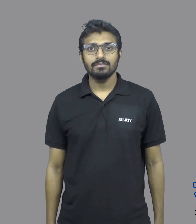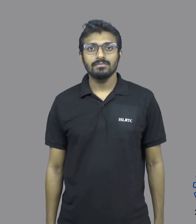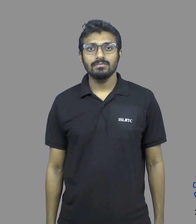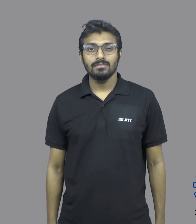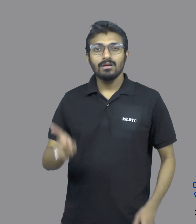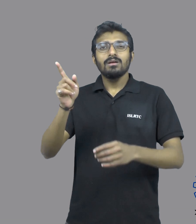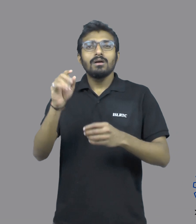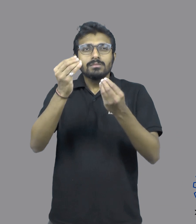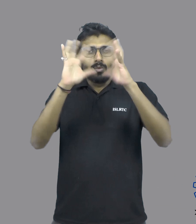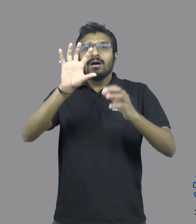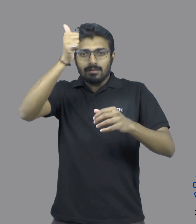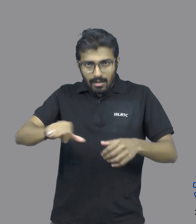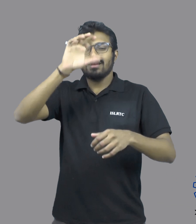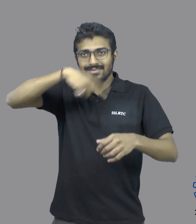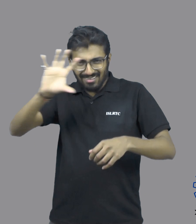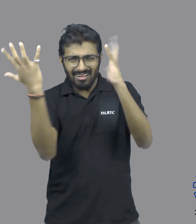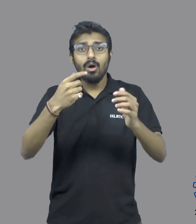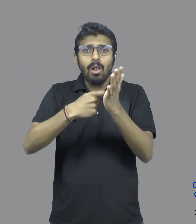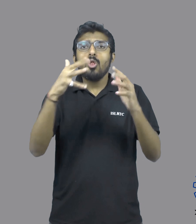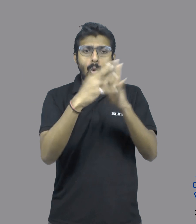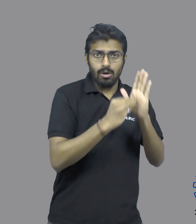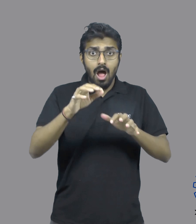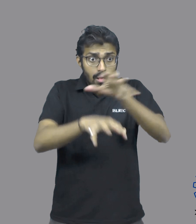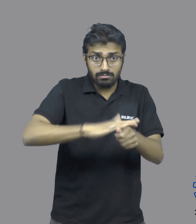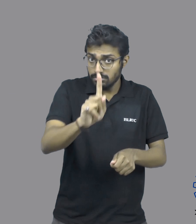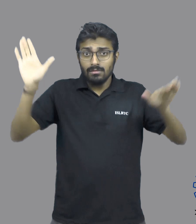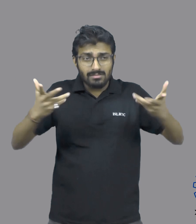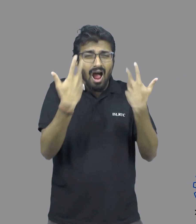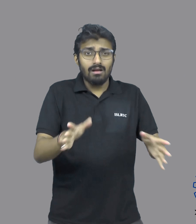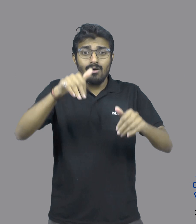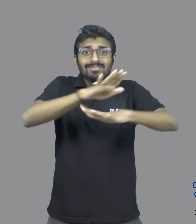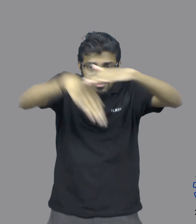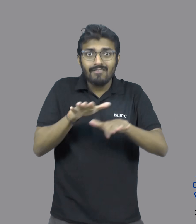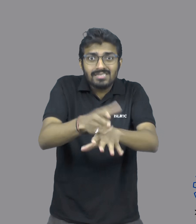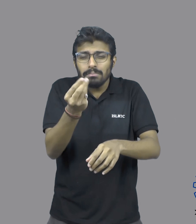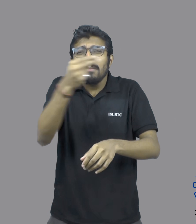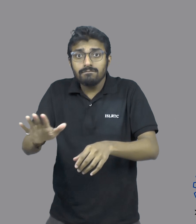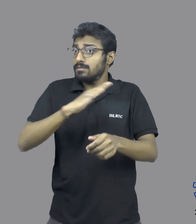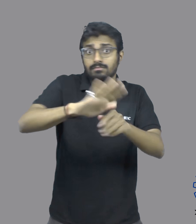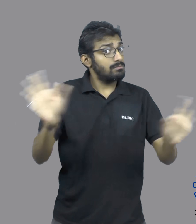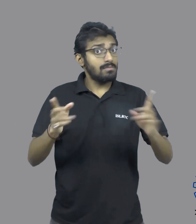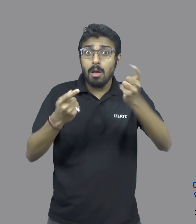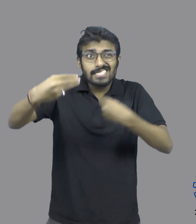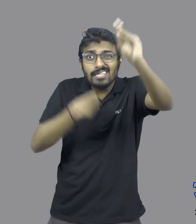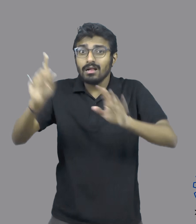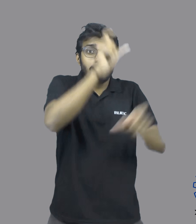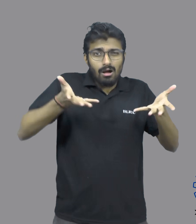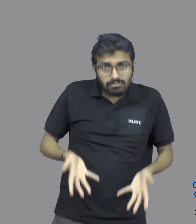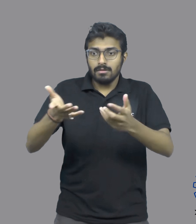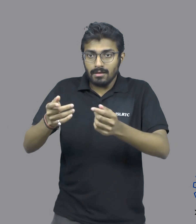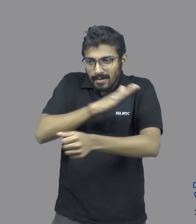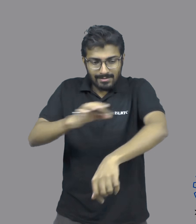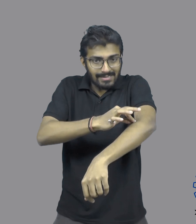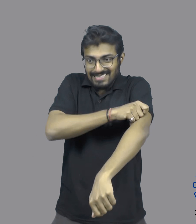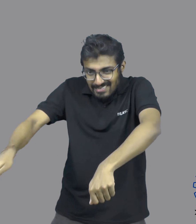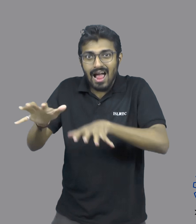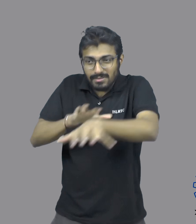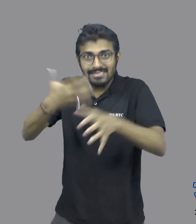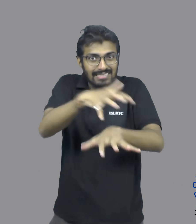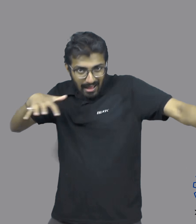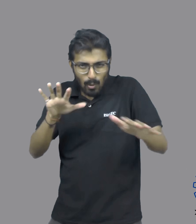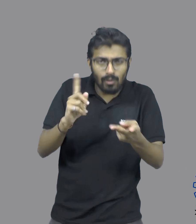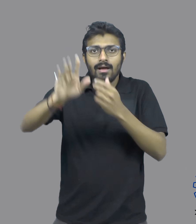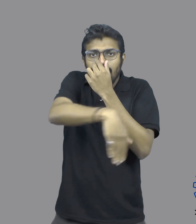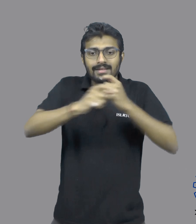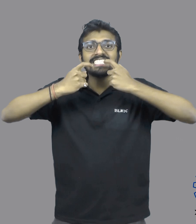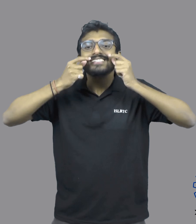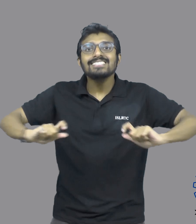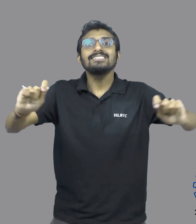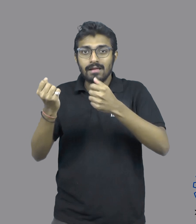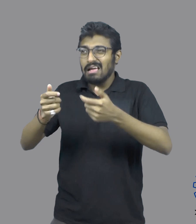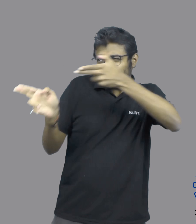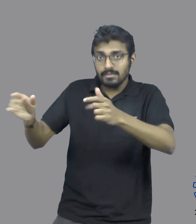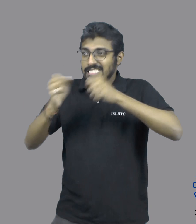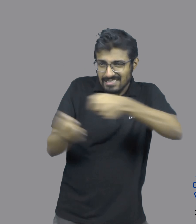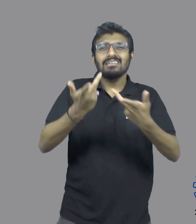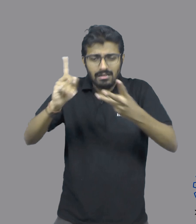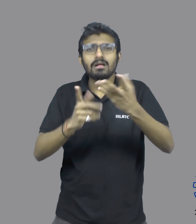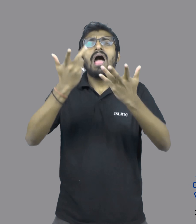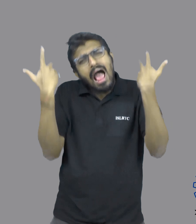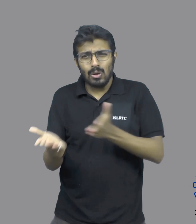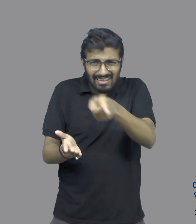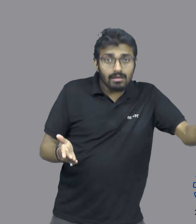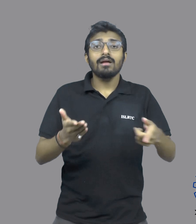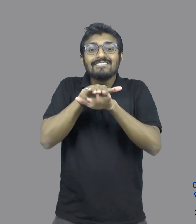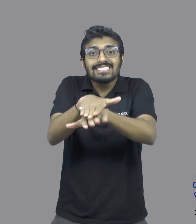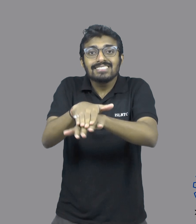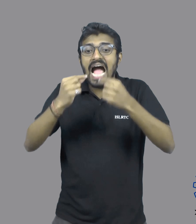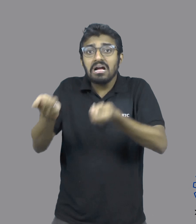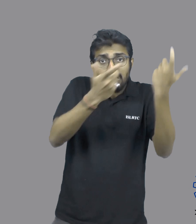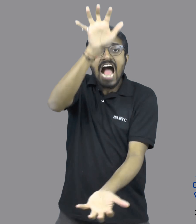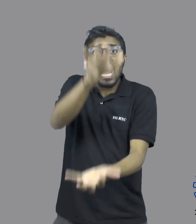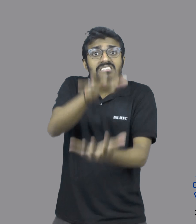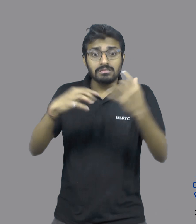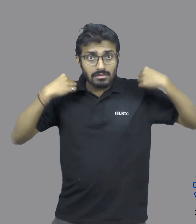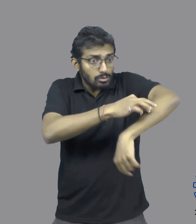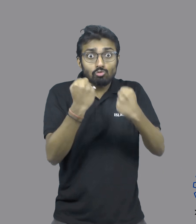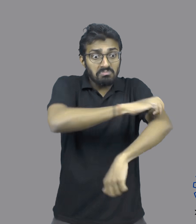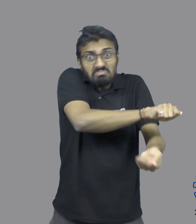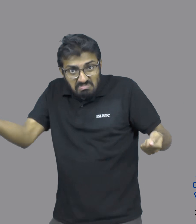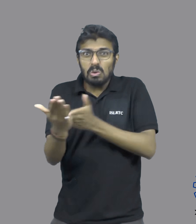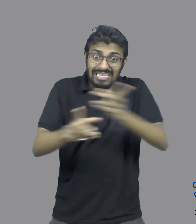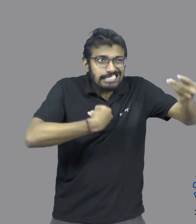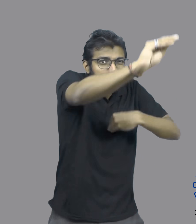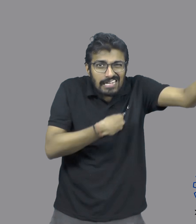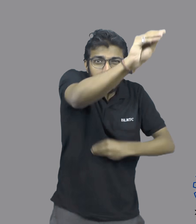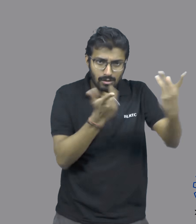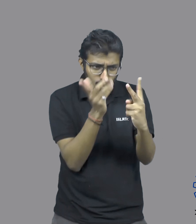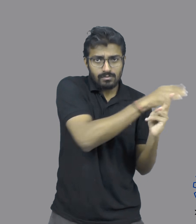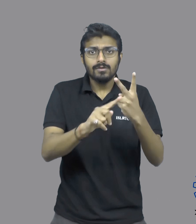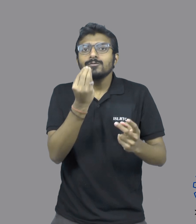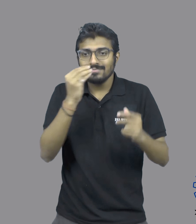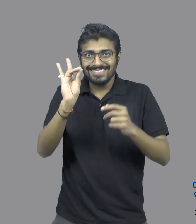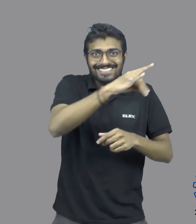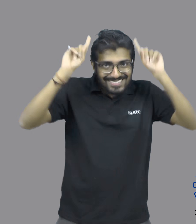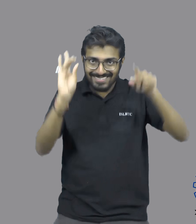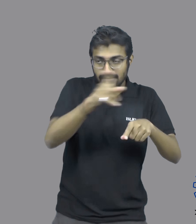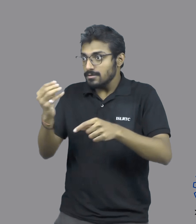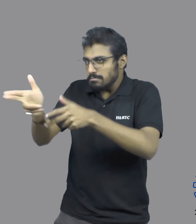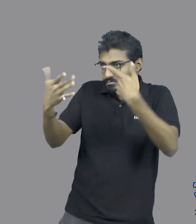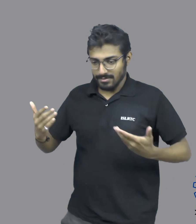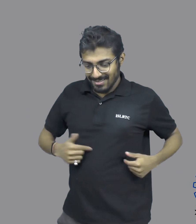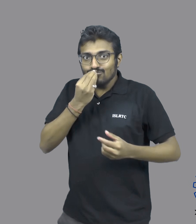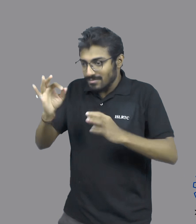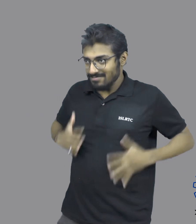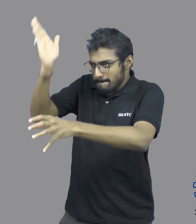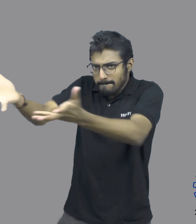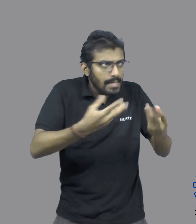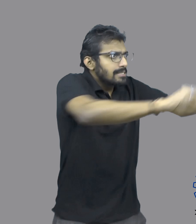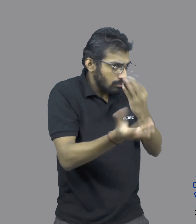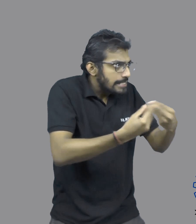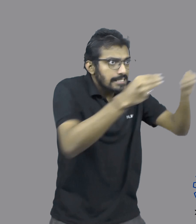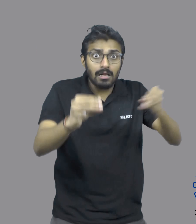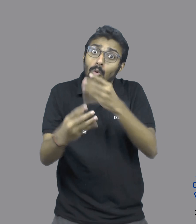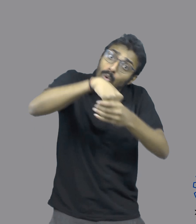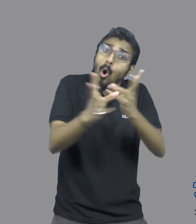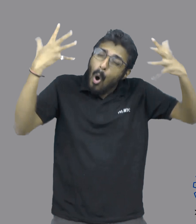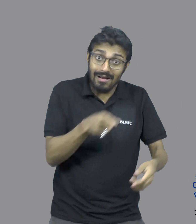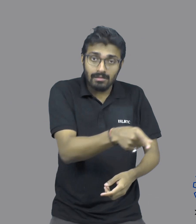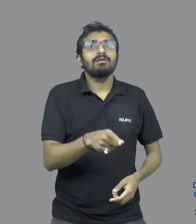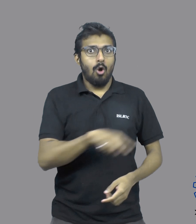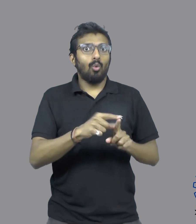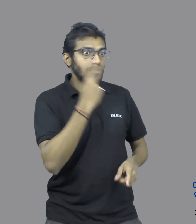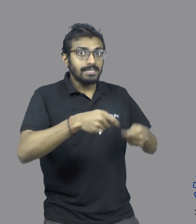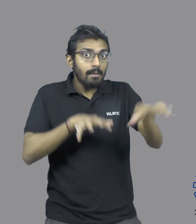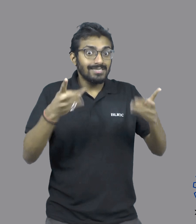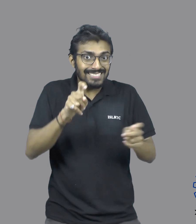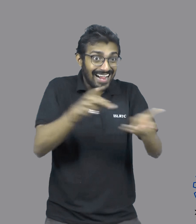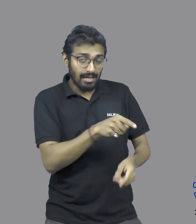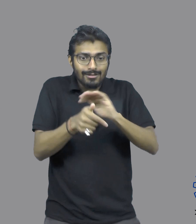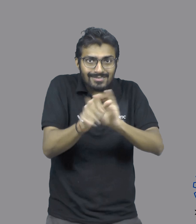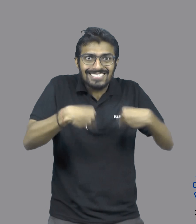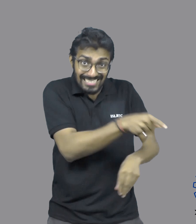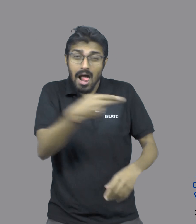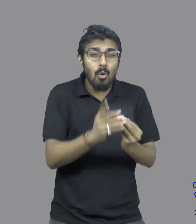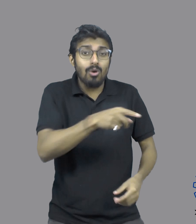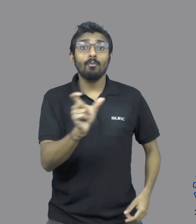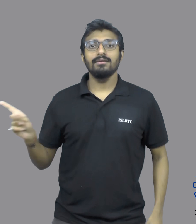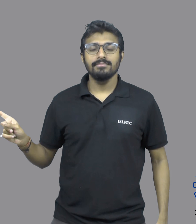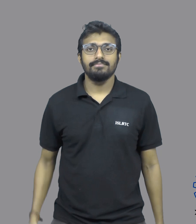Poaching & Wildlife Trafficking